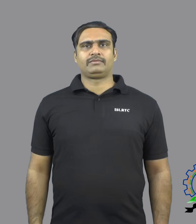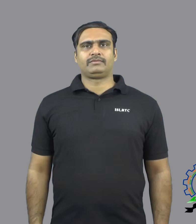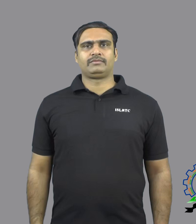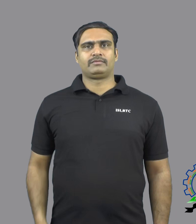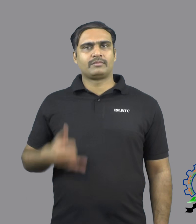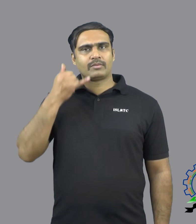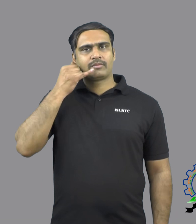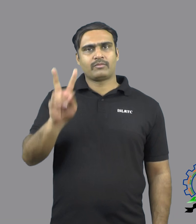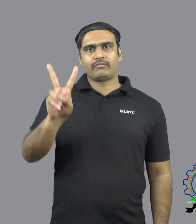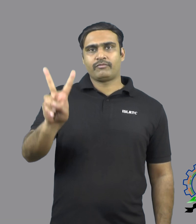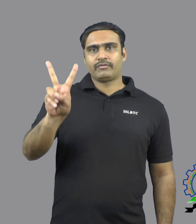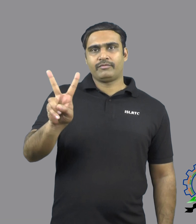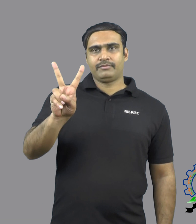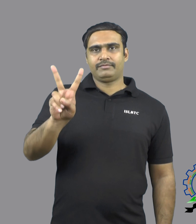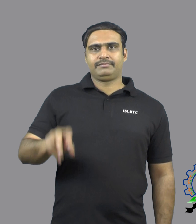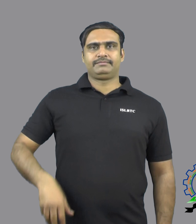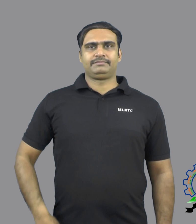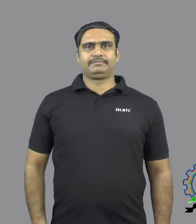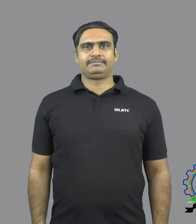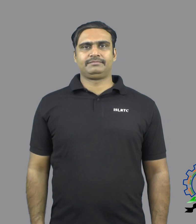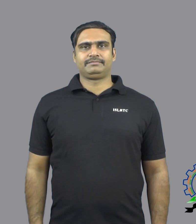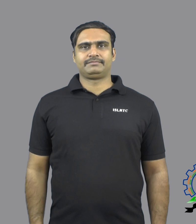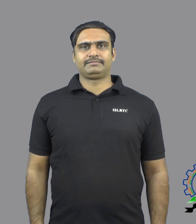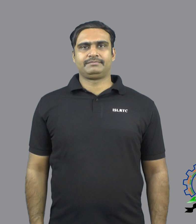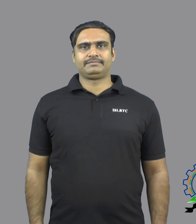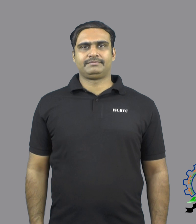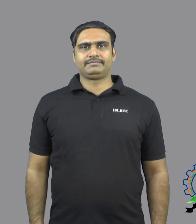Vodafone